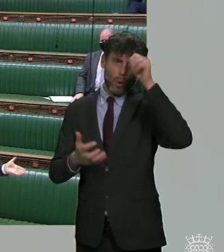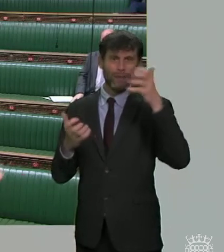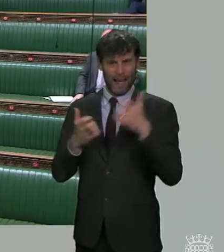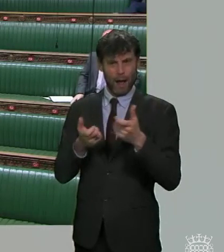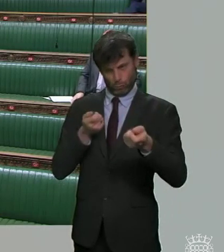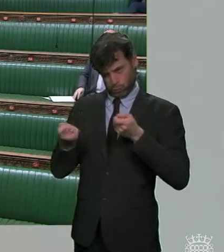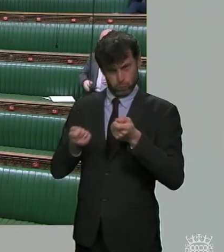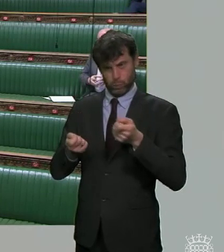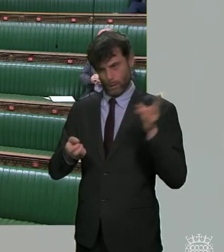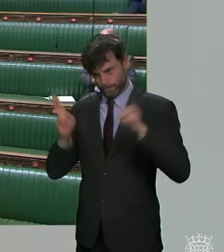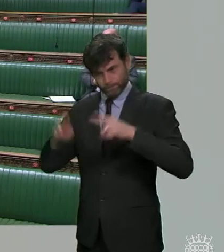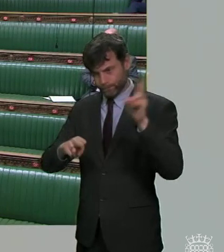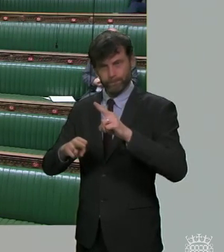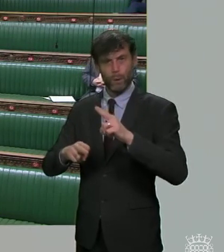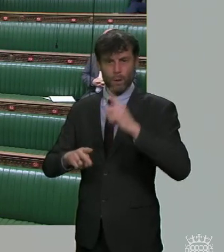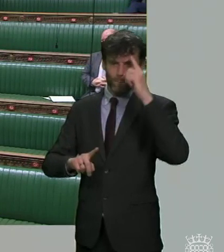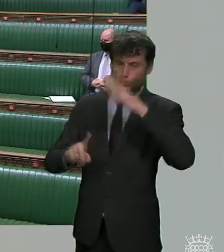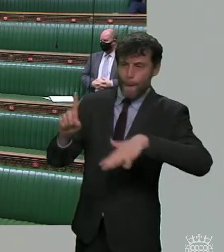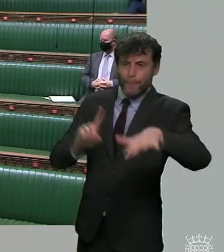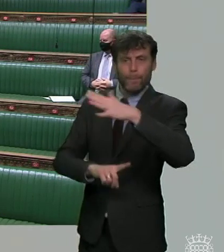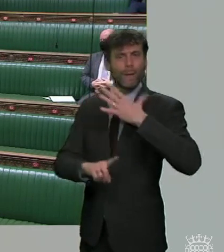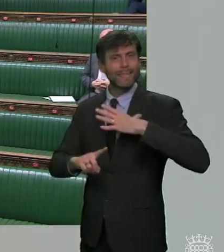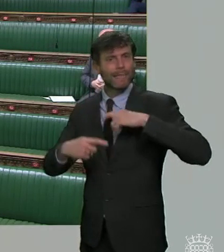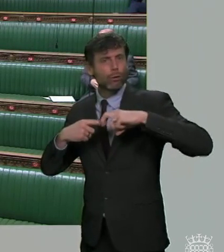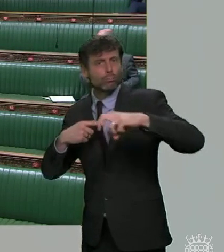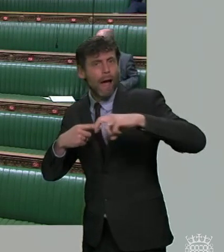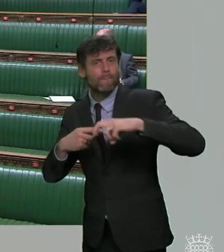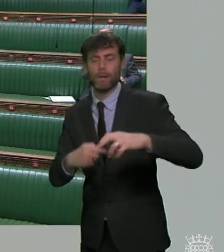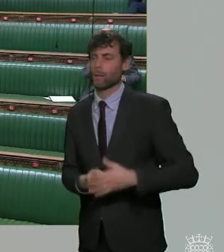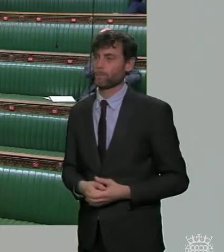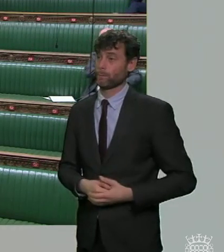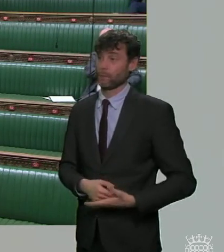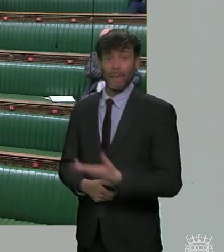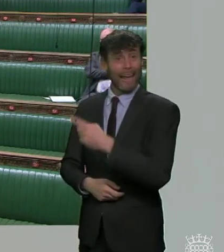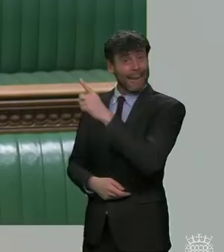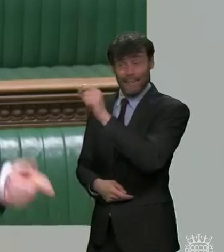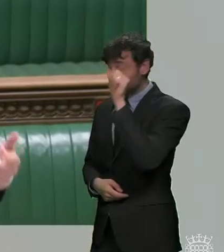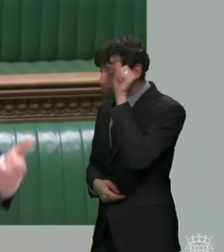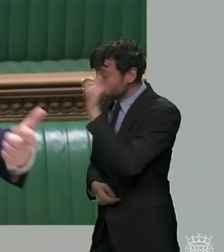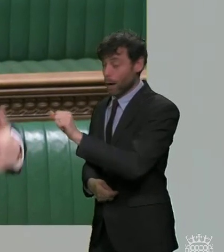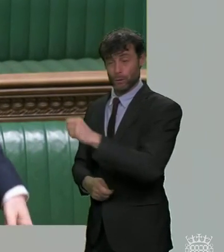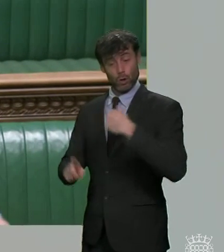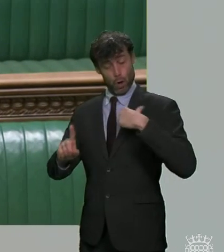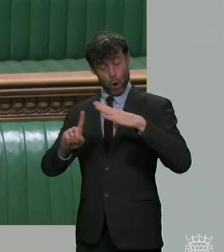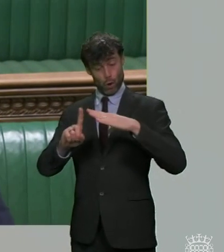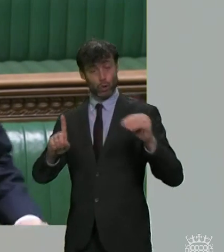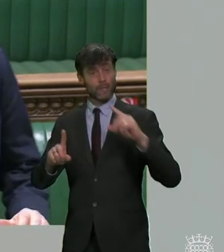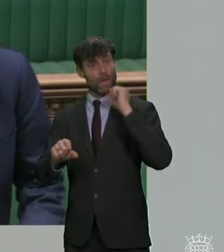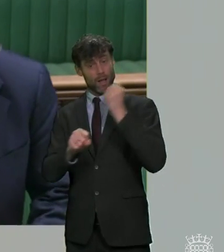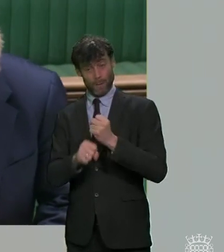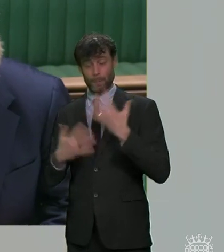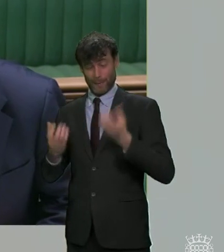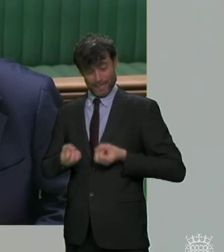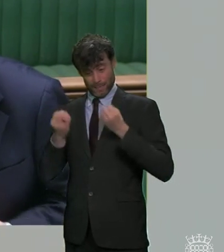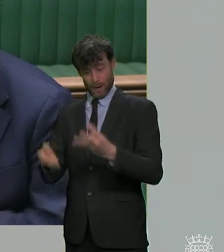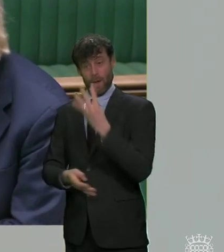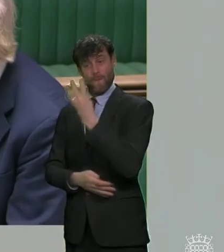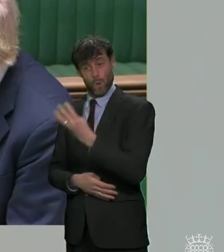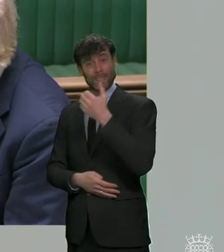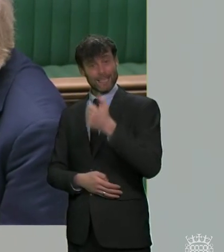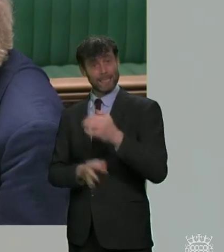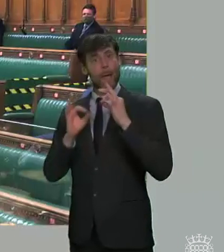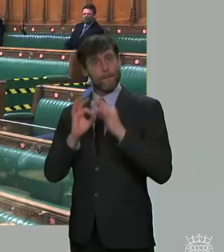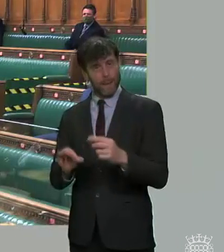That is absolutely true. It is Conservative Governments who invest in Eastleigh; it is Conservative Governments putting £640 billion into an infrastructure revolution.